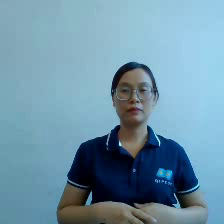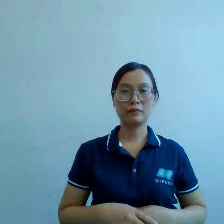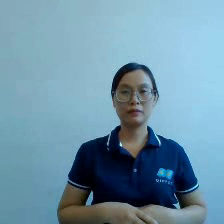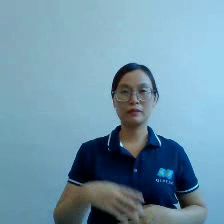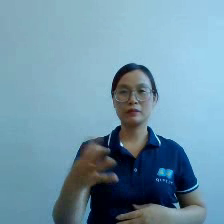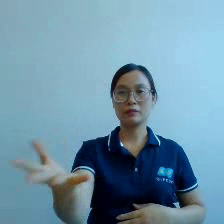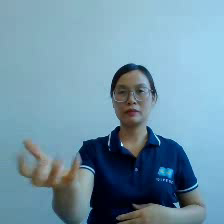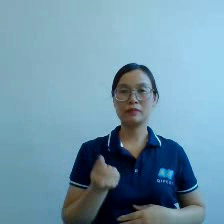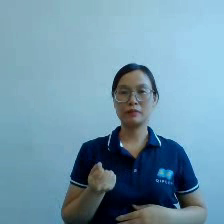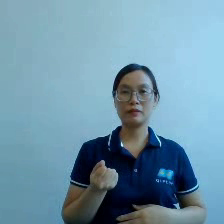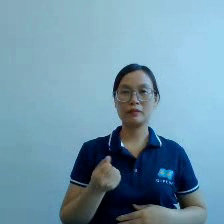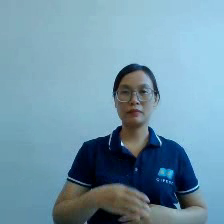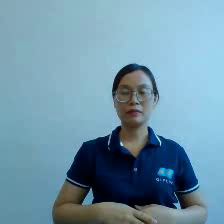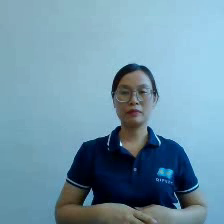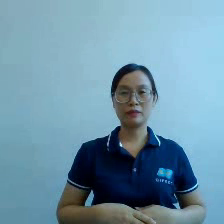Sử dụng